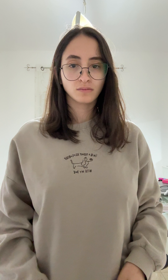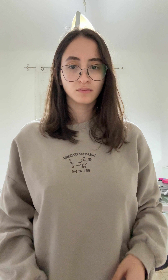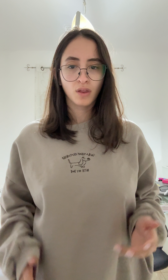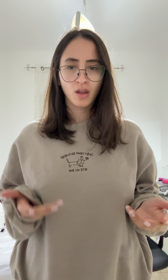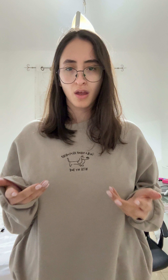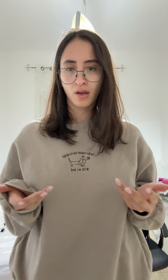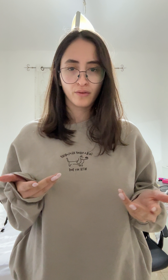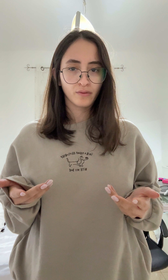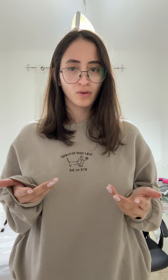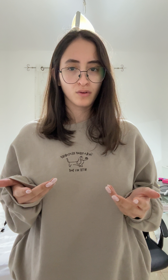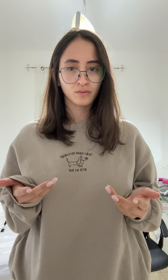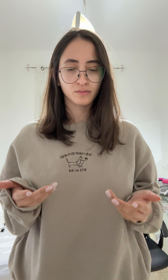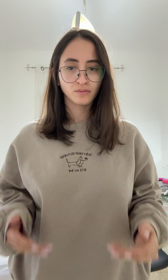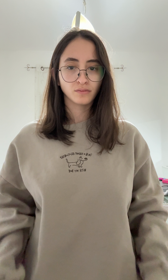איפה